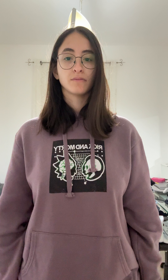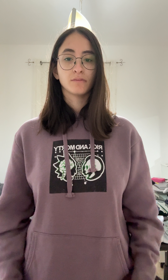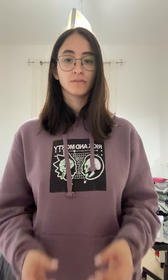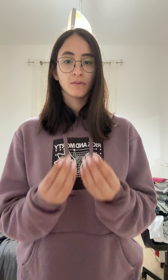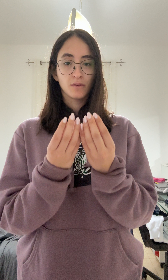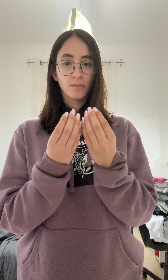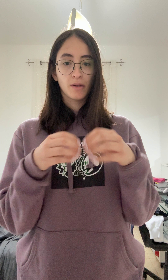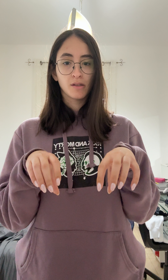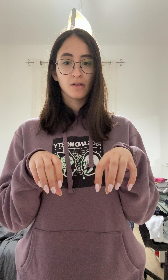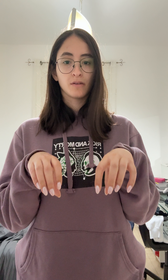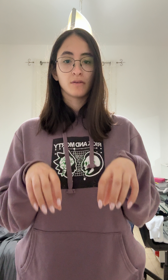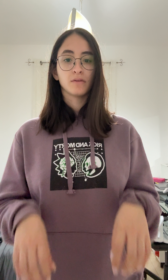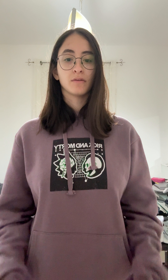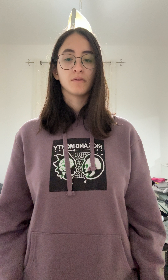ביצים